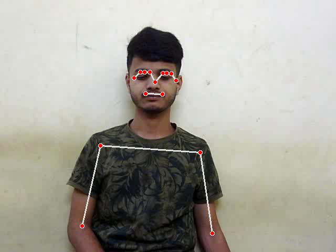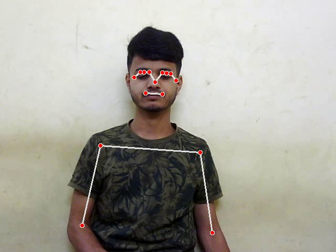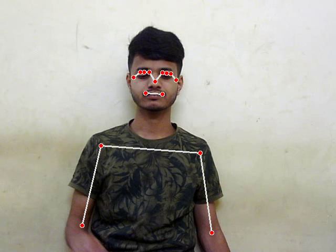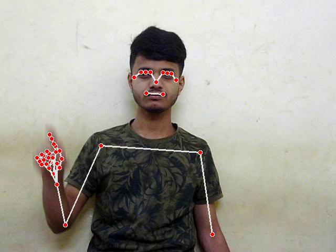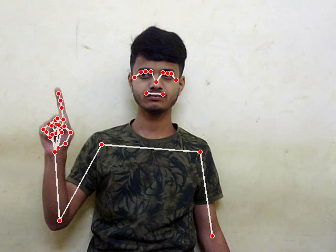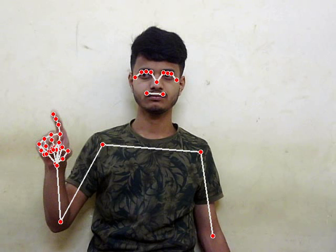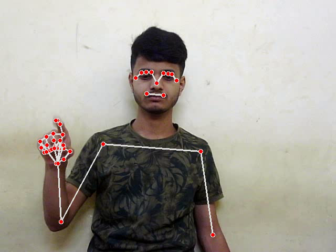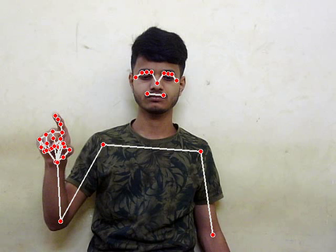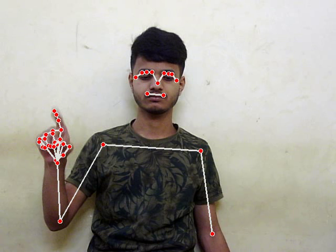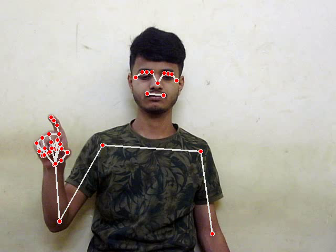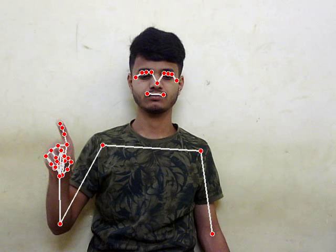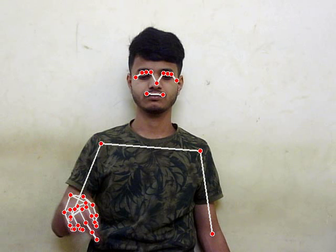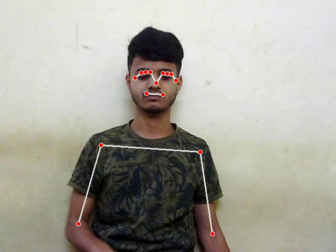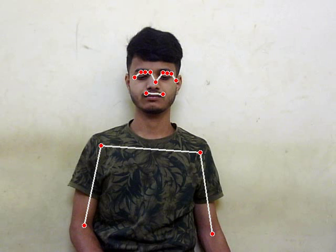need